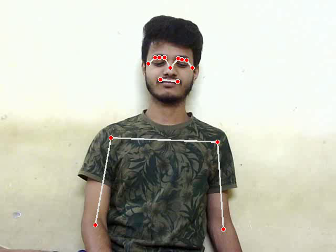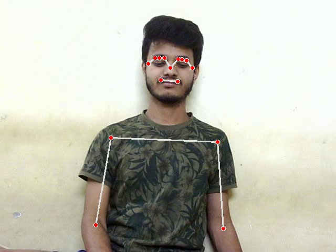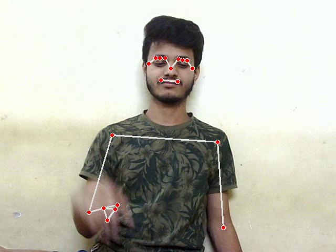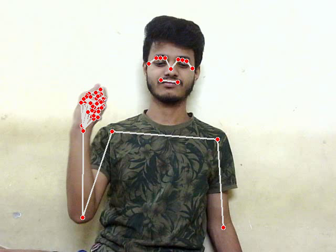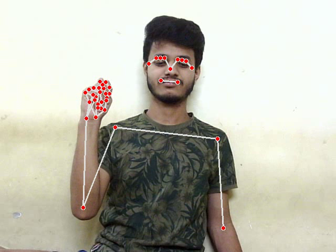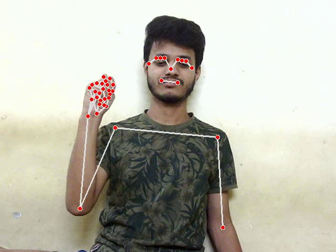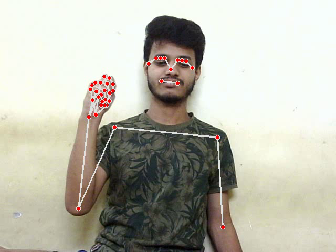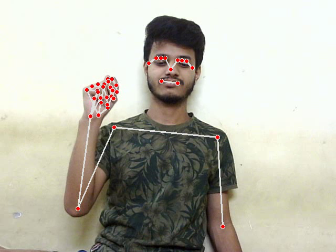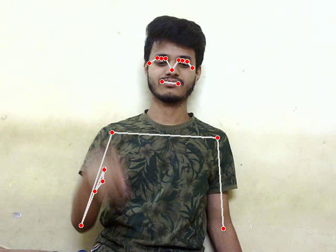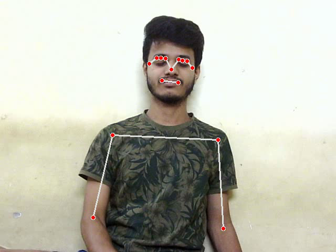bathroom